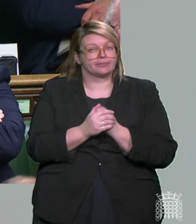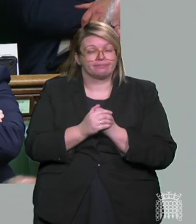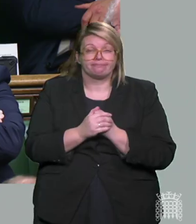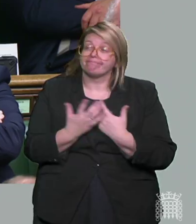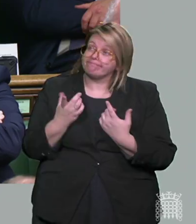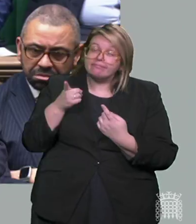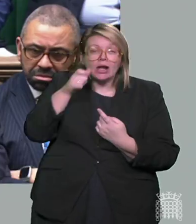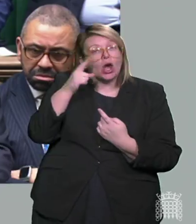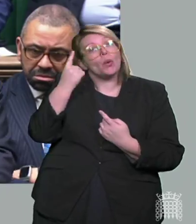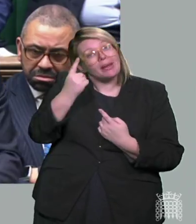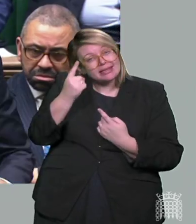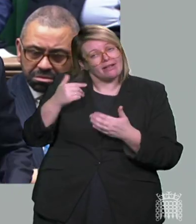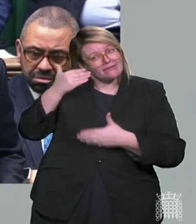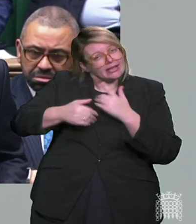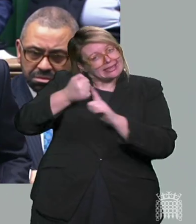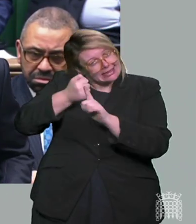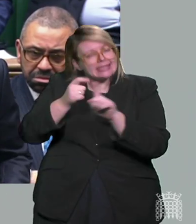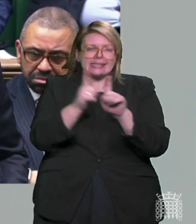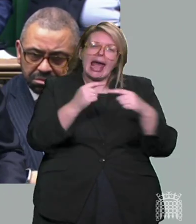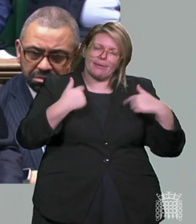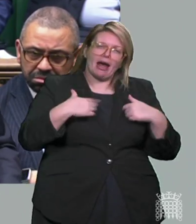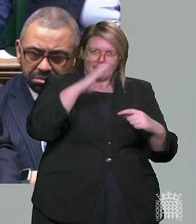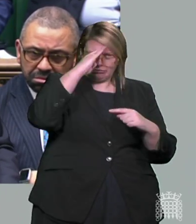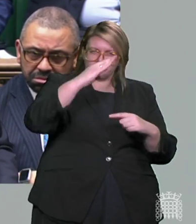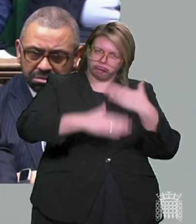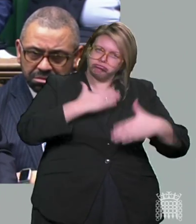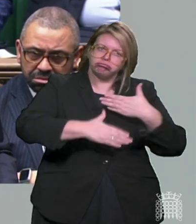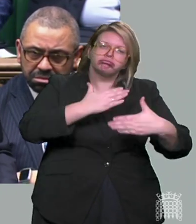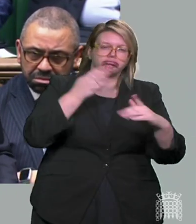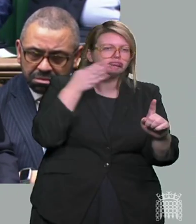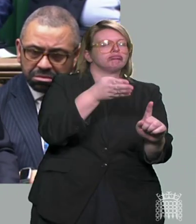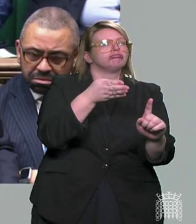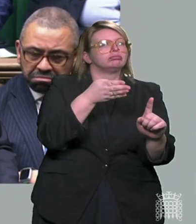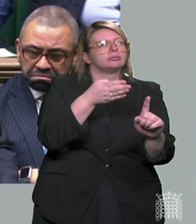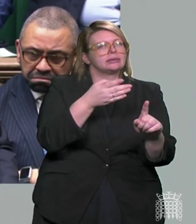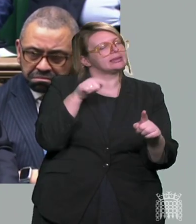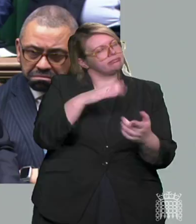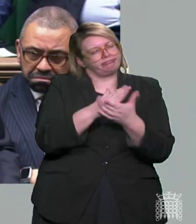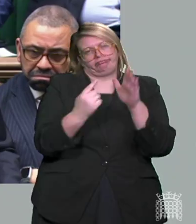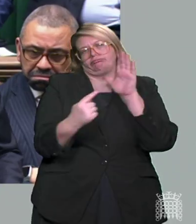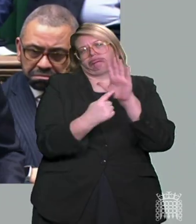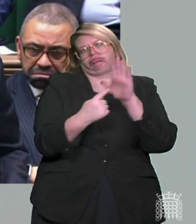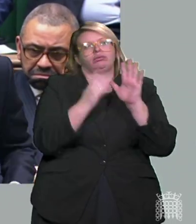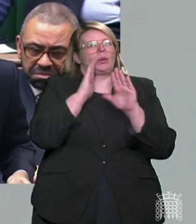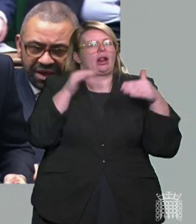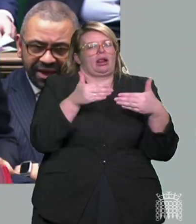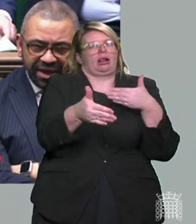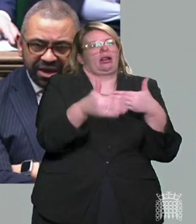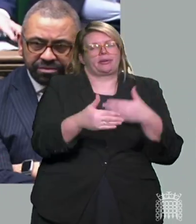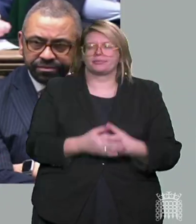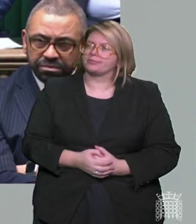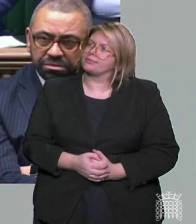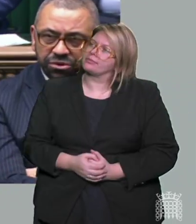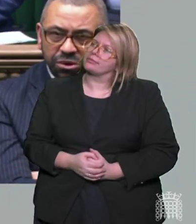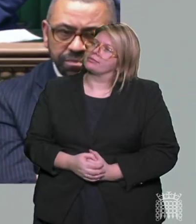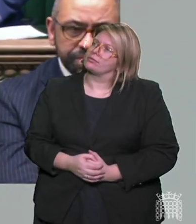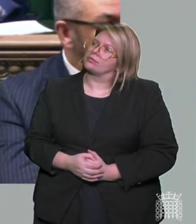Just as he has been consistent, so have I, and I can assure him that that is at the very heart of the issues that must be addressed.